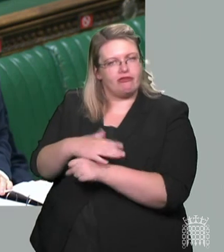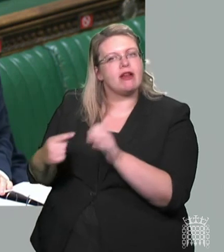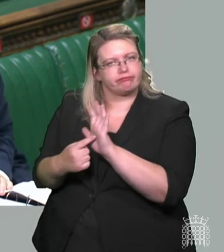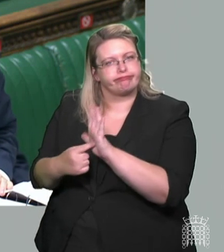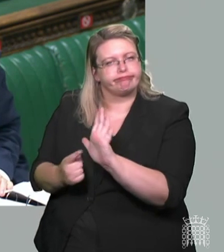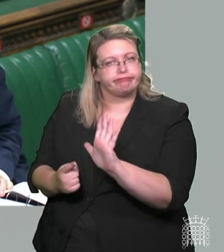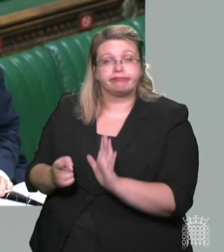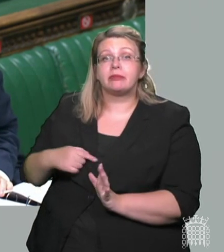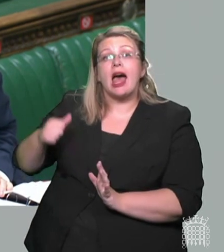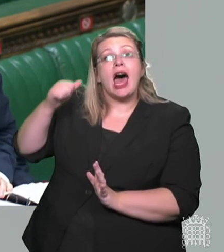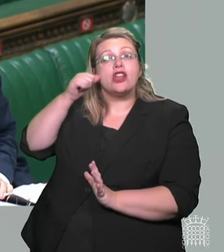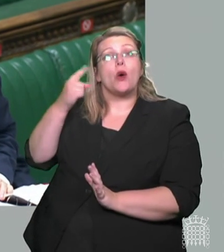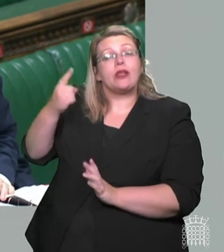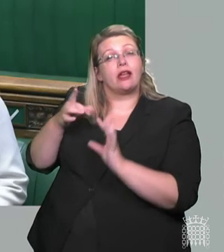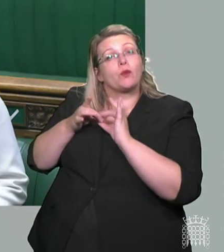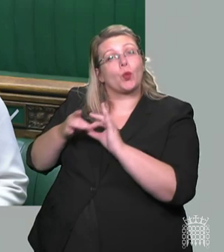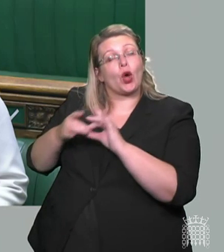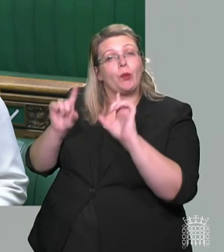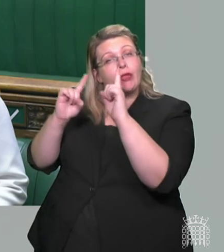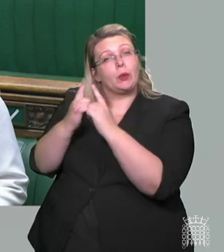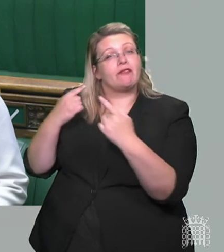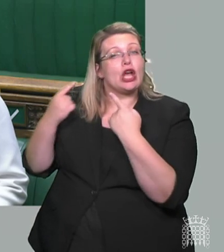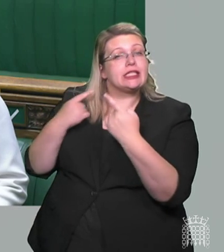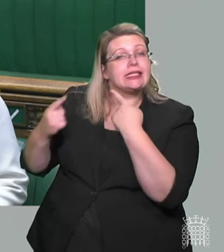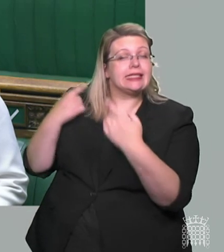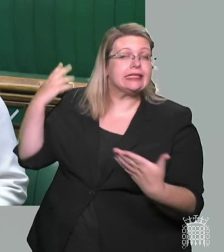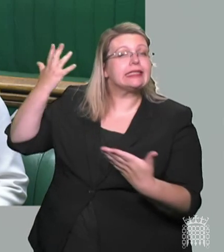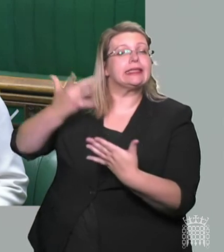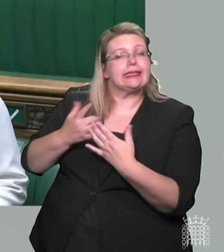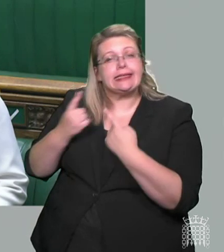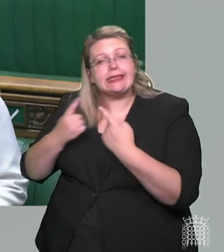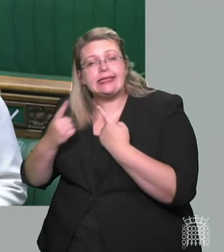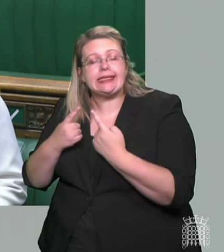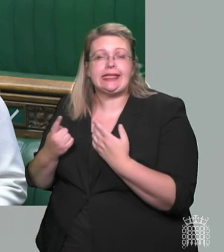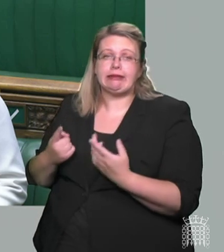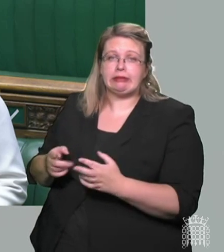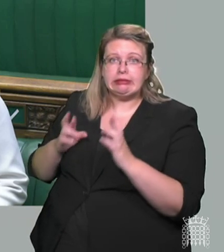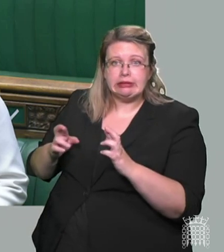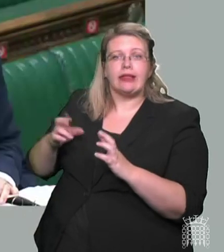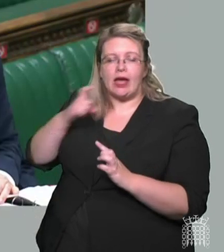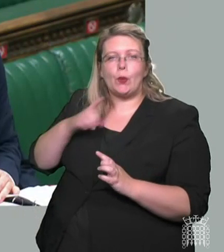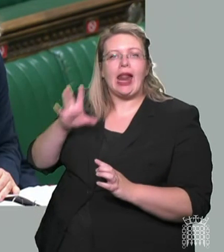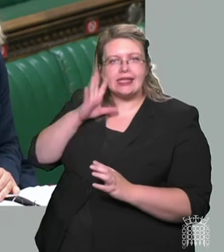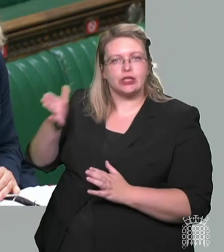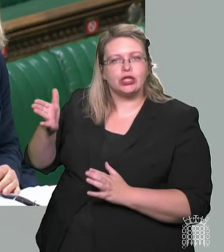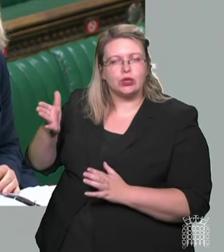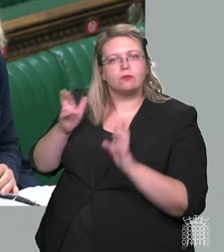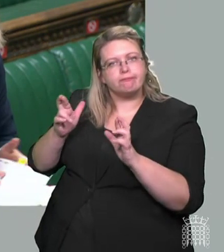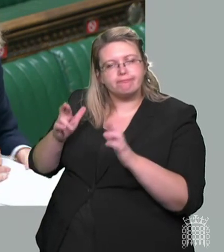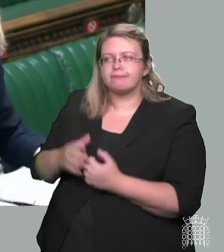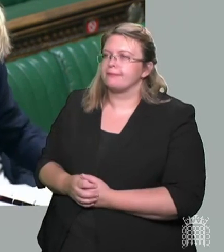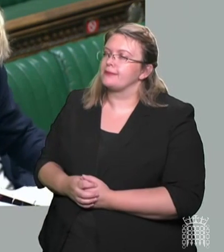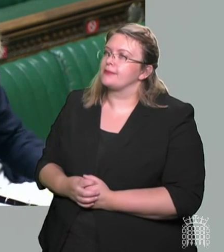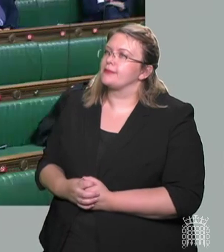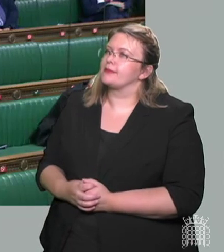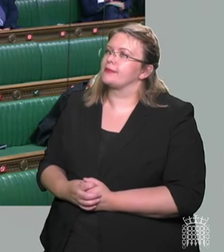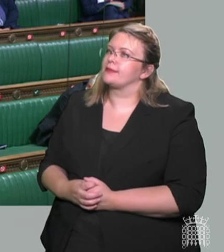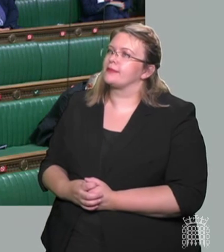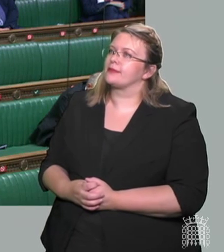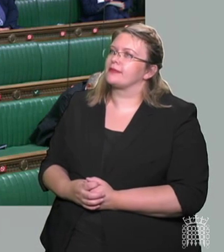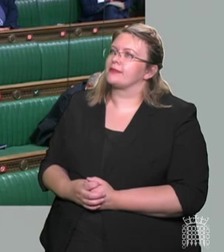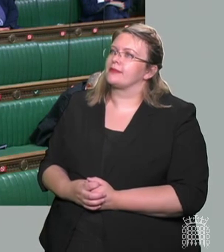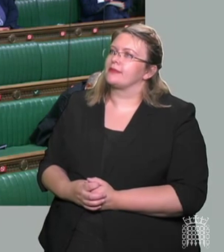I know that she has been engaged with university leaders on the ground in Rochester, and I am sure that they will have listened carefully to what she has to say.